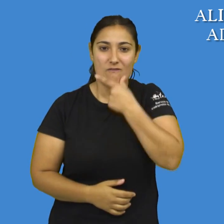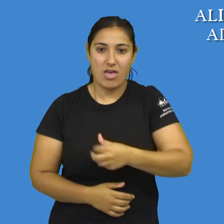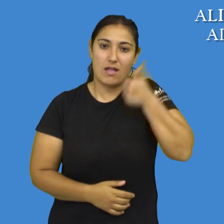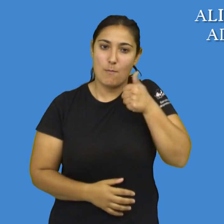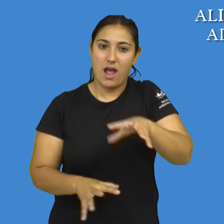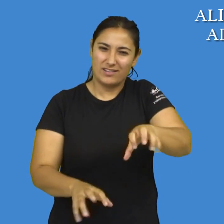más cantidad